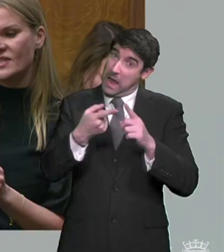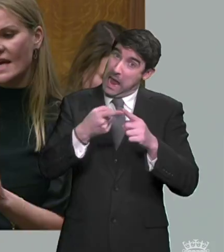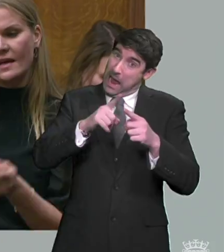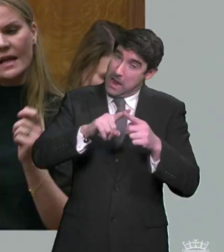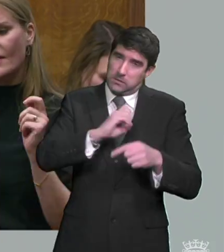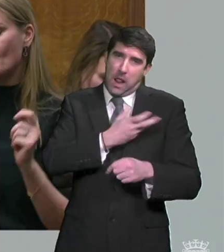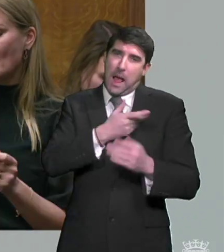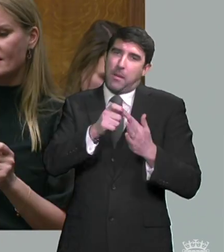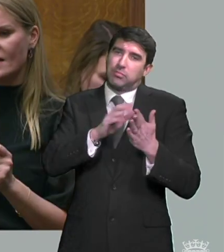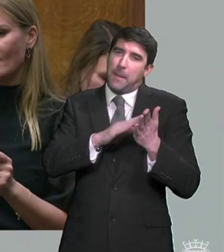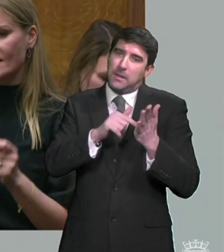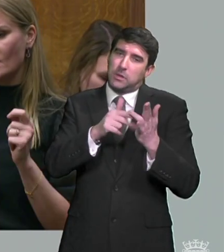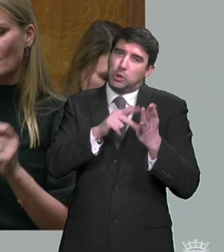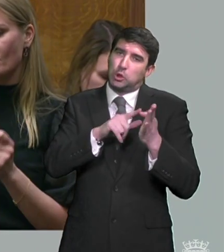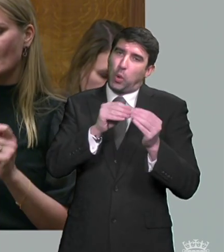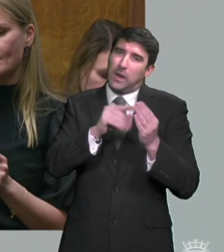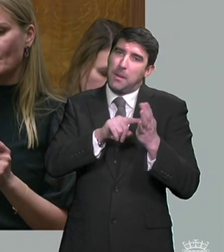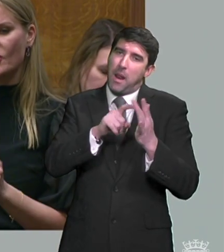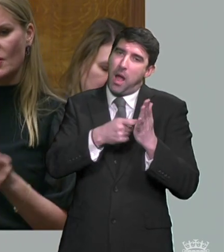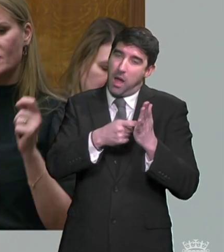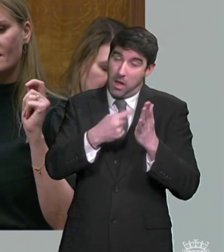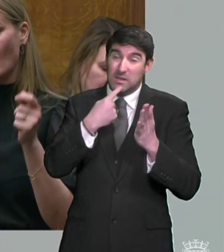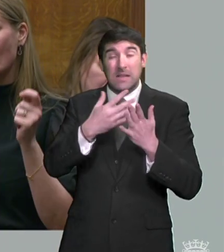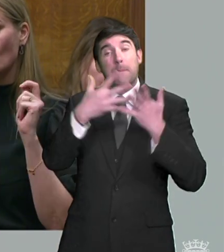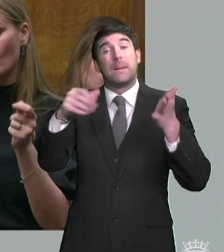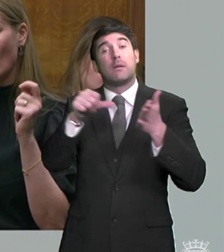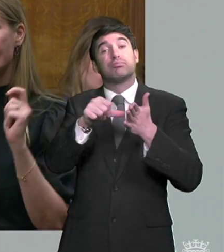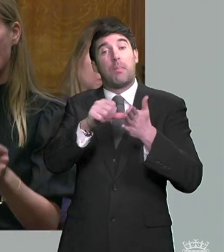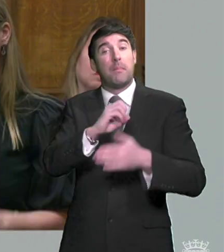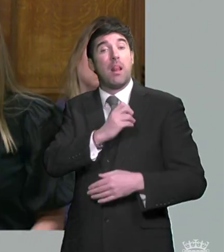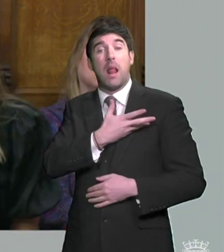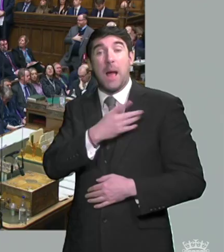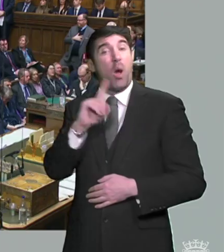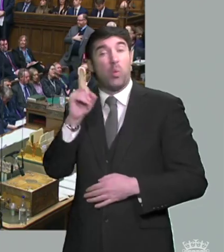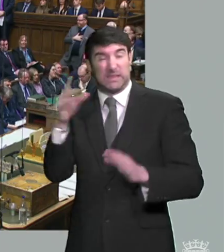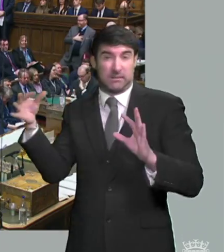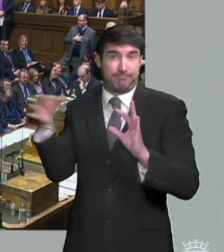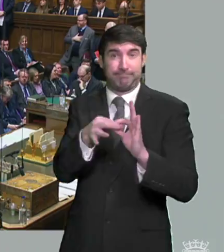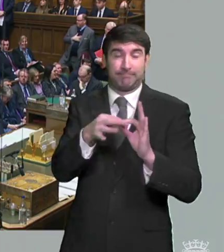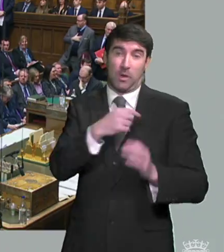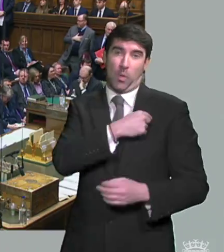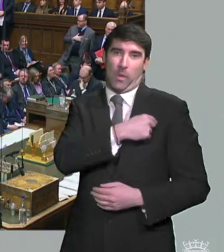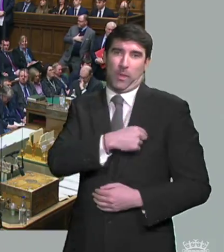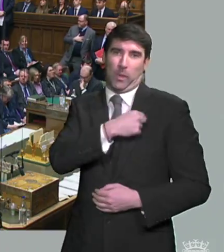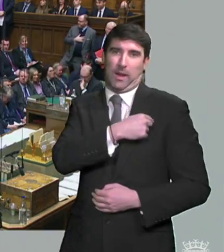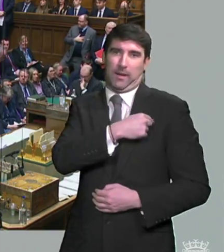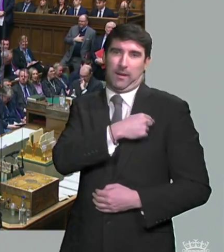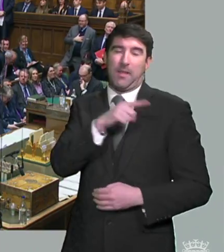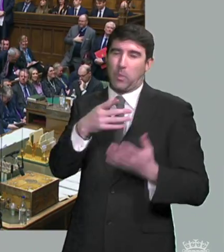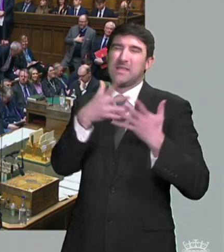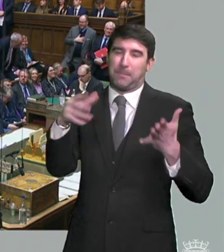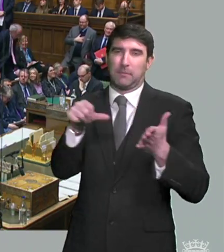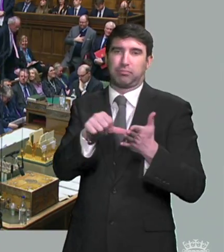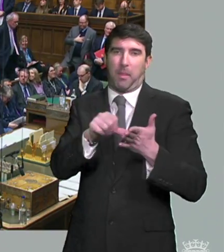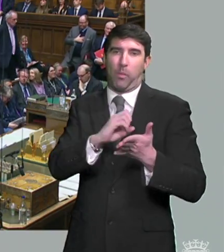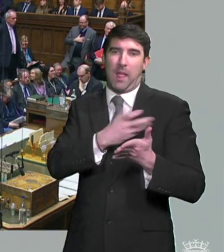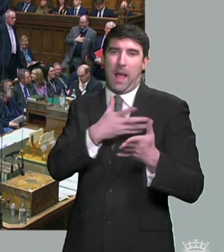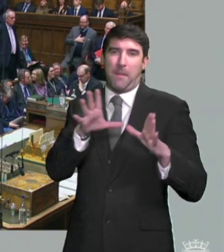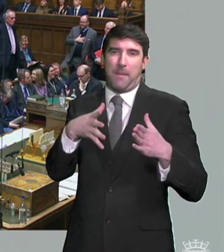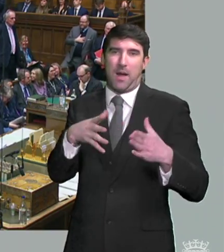a point when he said last year that the “big defect” at the birth of the Labour party was its ties to organised labour?